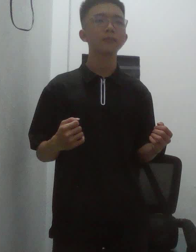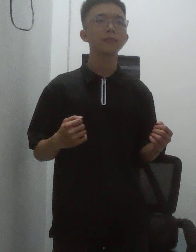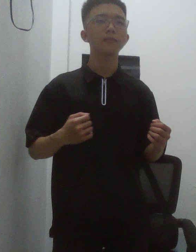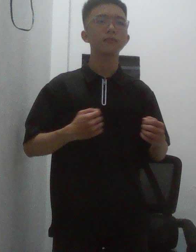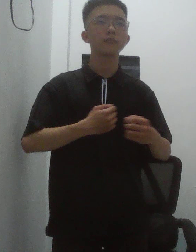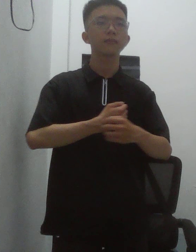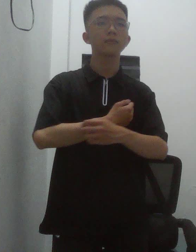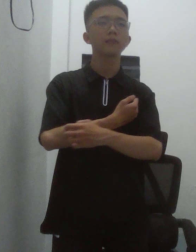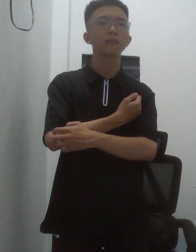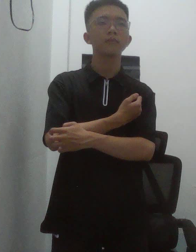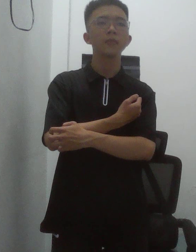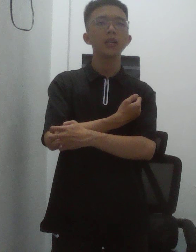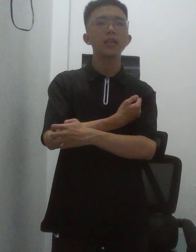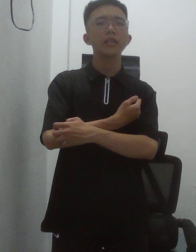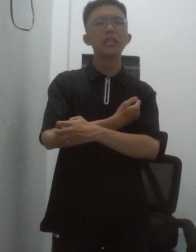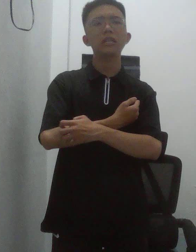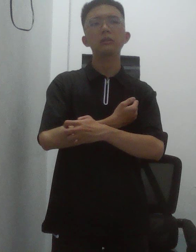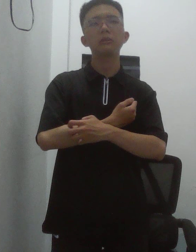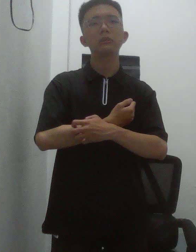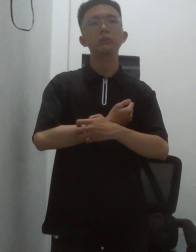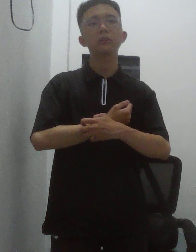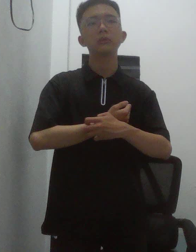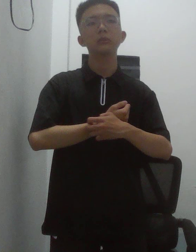ngheo